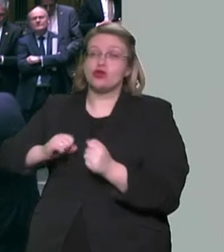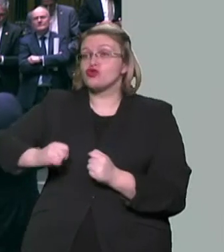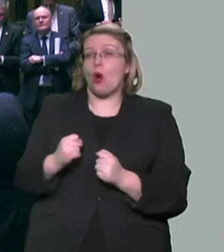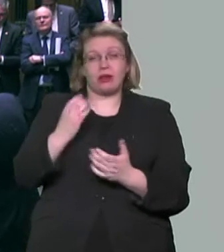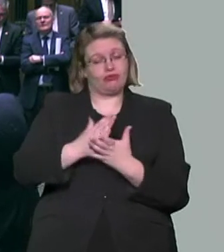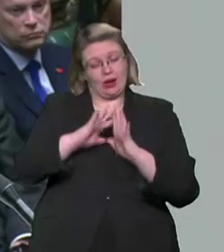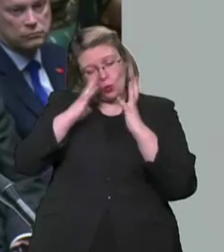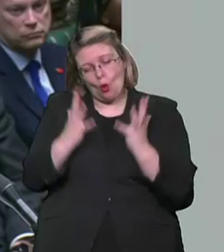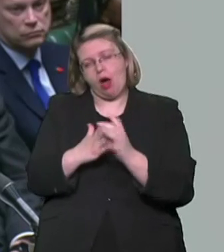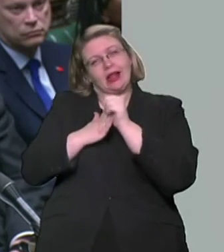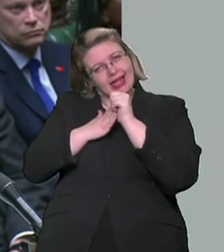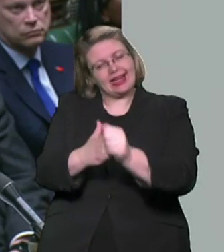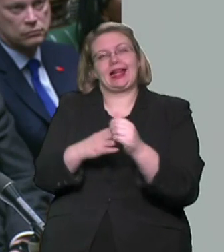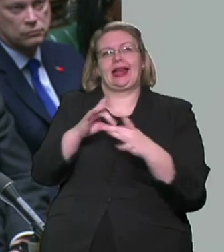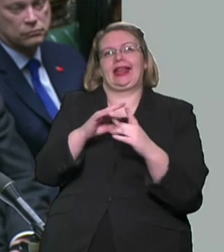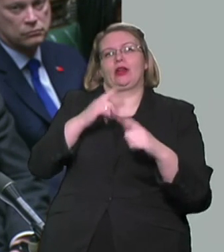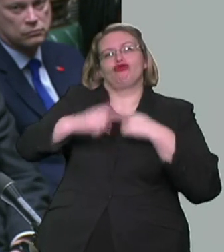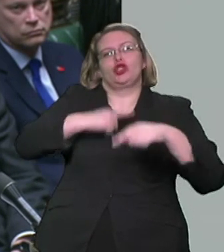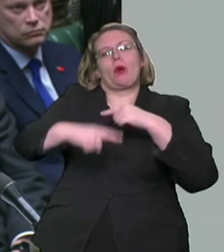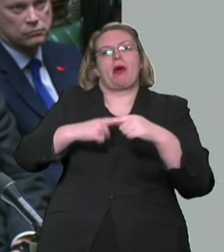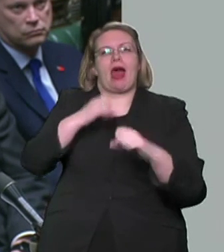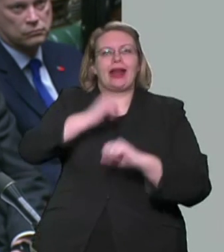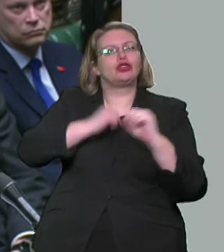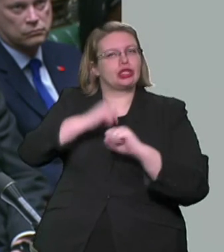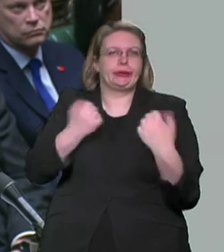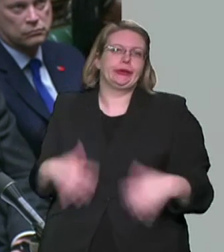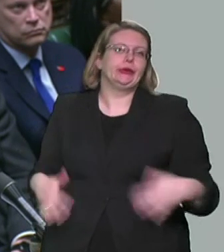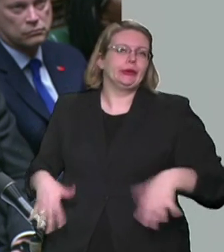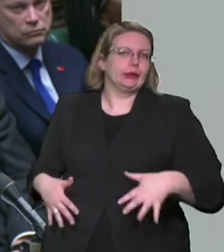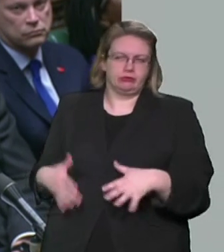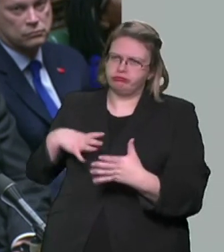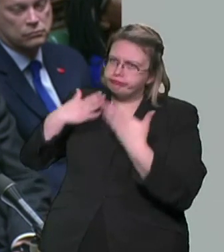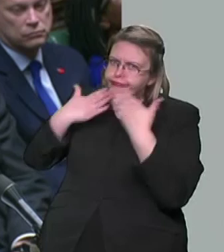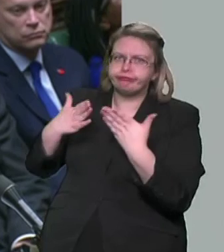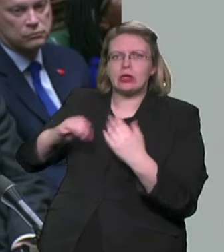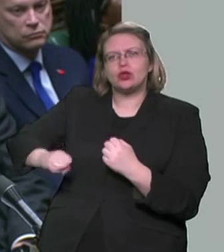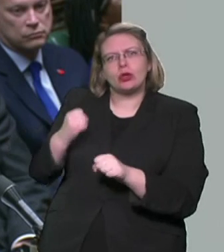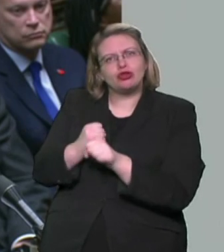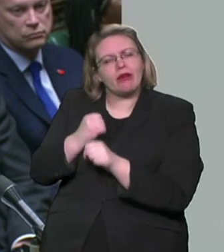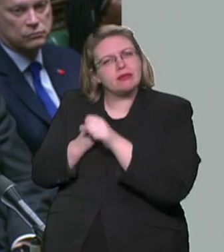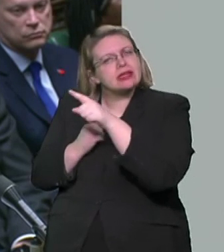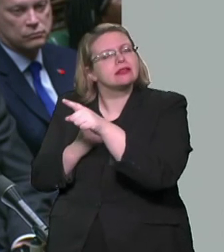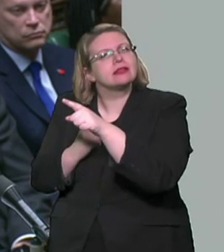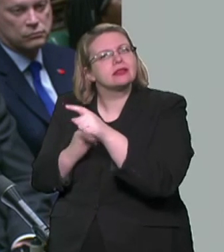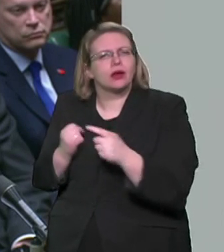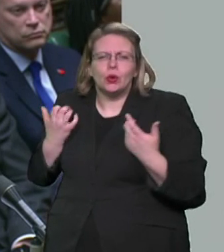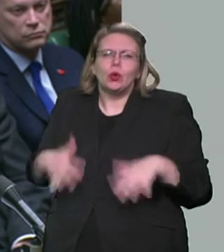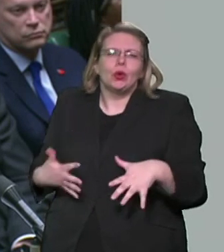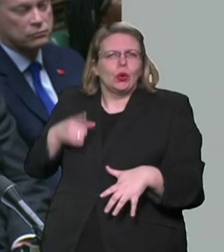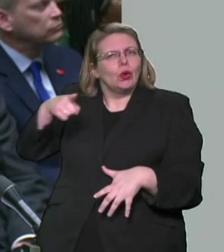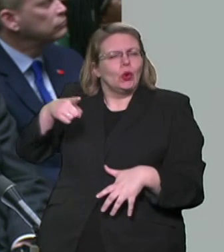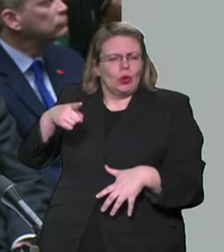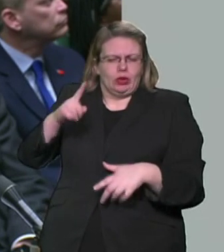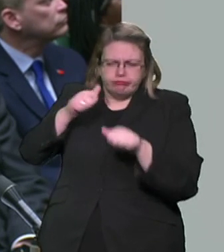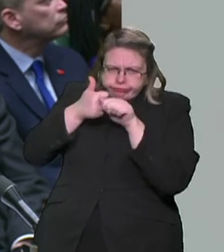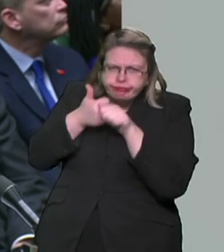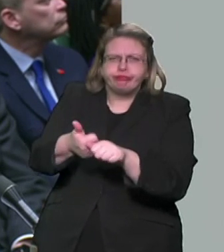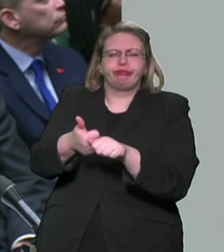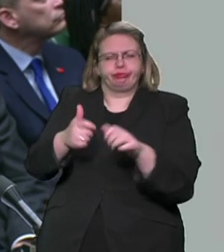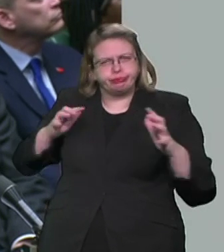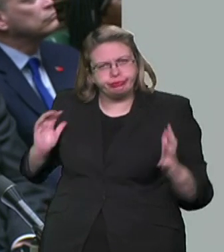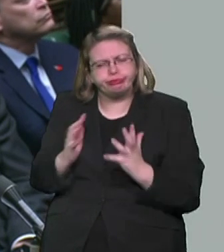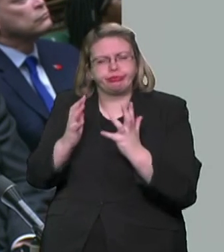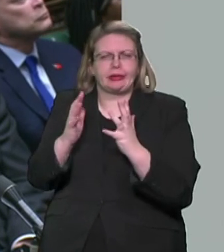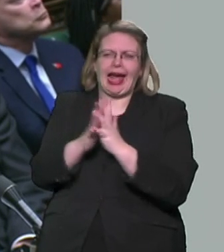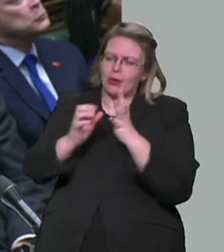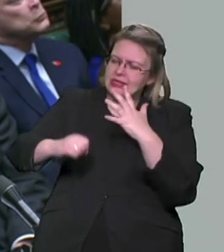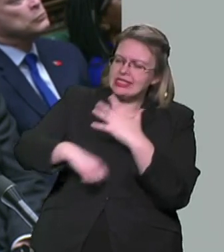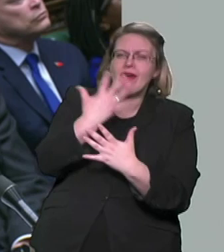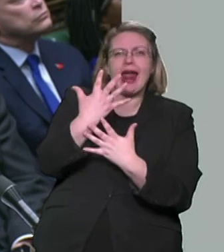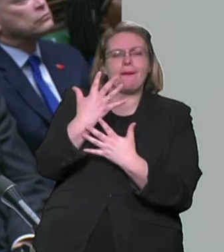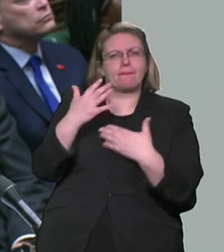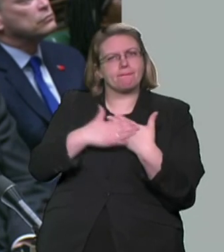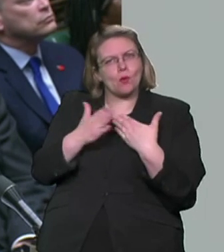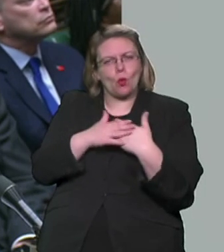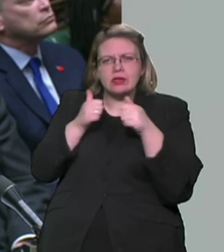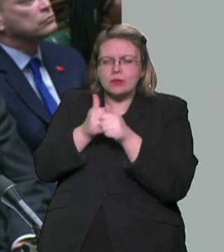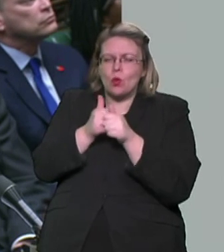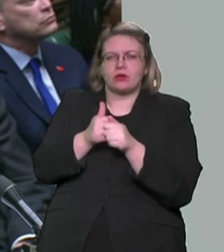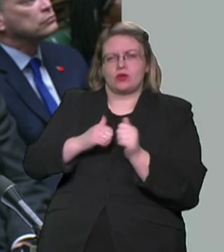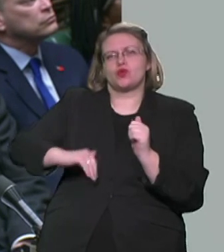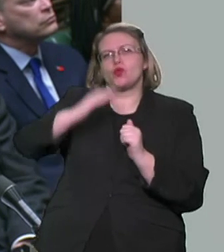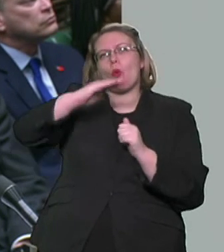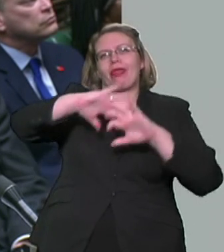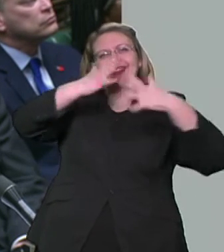I am grateful to the Scottish Government for all the help and support they are giving in developing that incredible resource in the North sea.